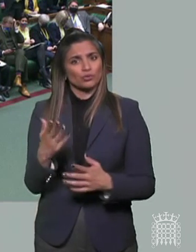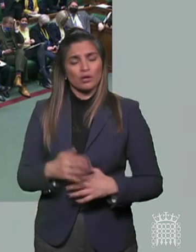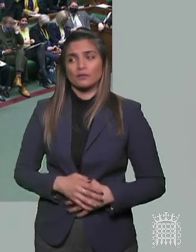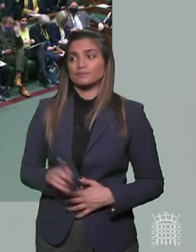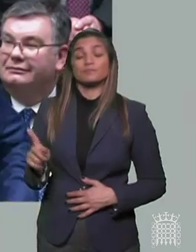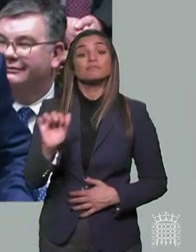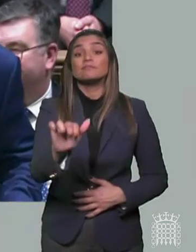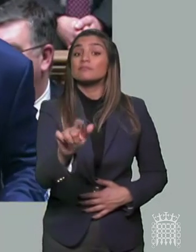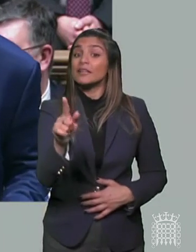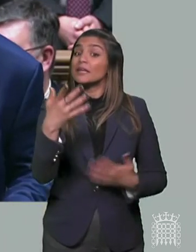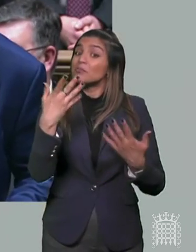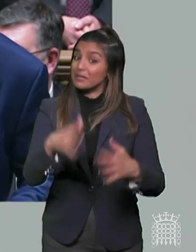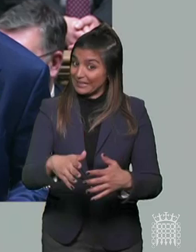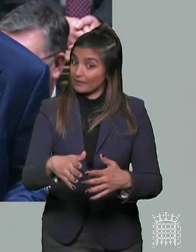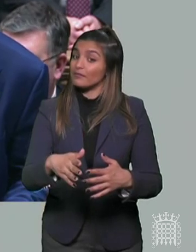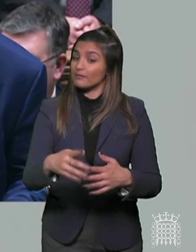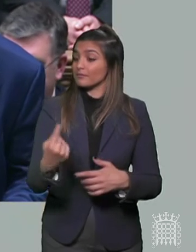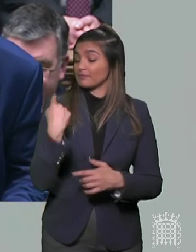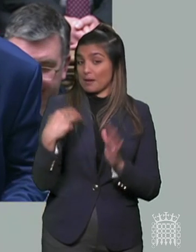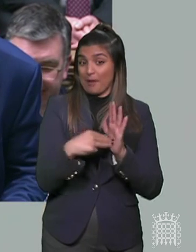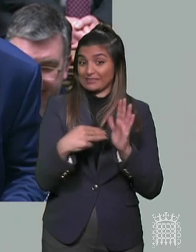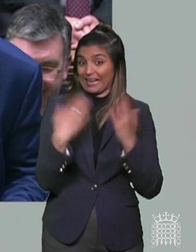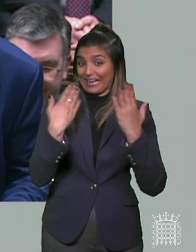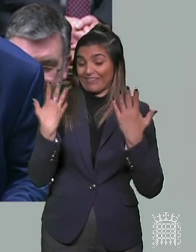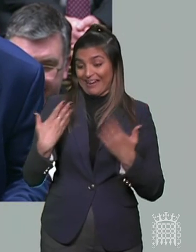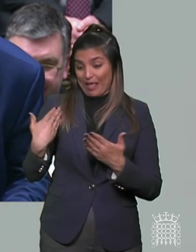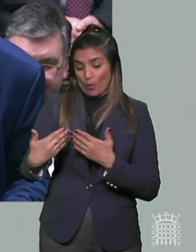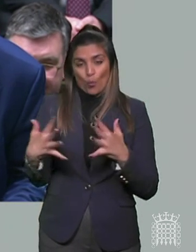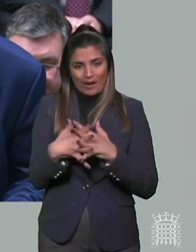The Prime Minister did that on Monday evening, and it is now Wednesday.